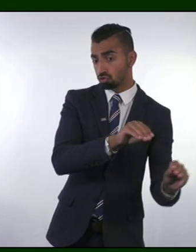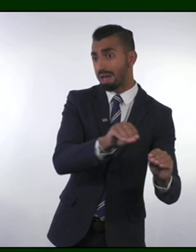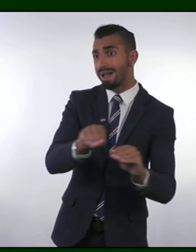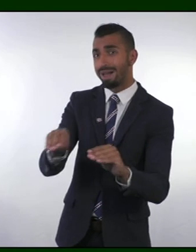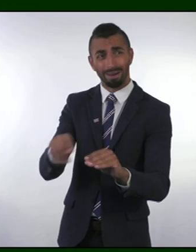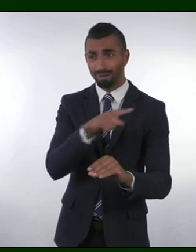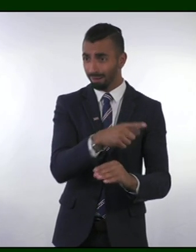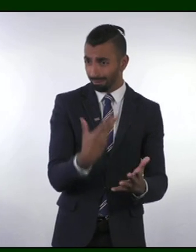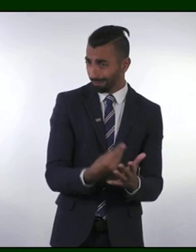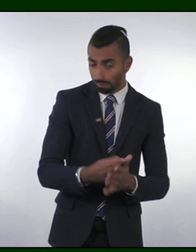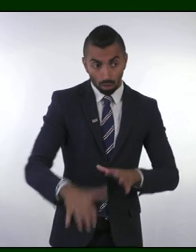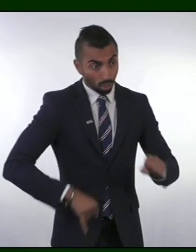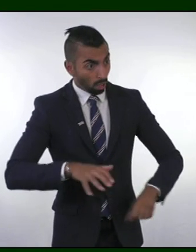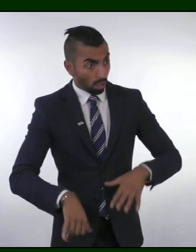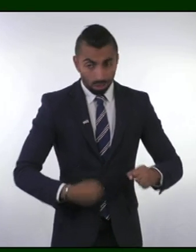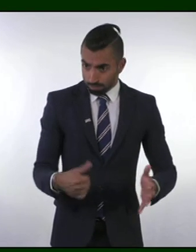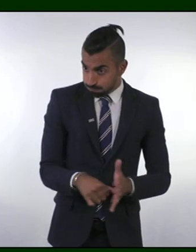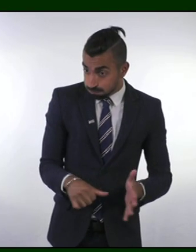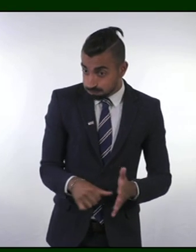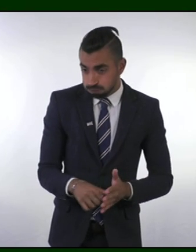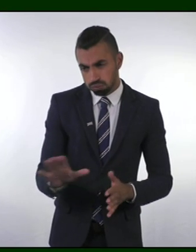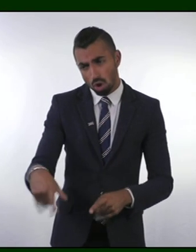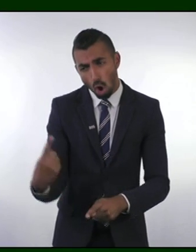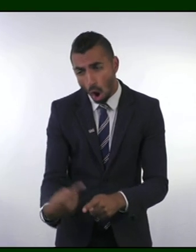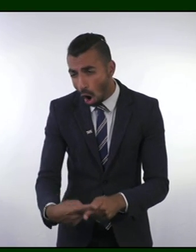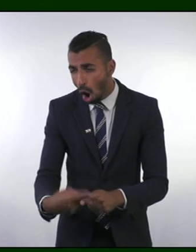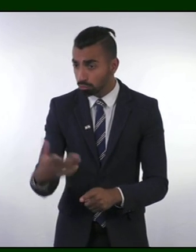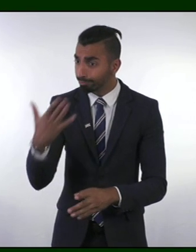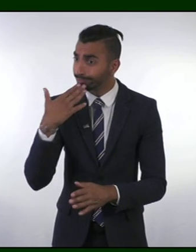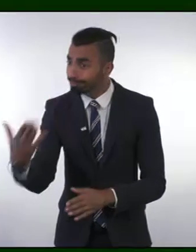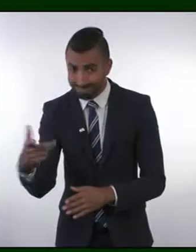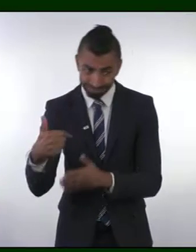Will the Chancellor look at this urgently, because we need the trainers to train these young people?